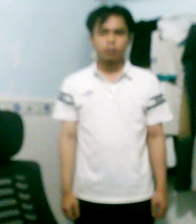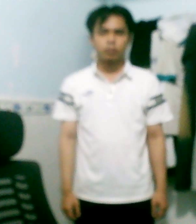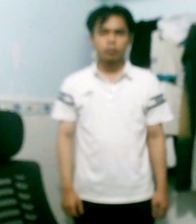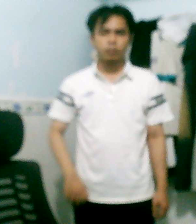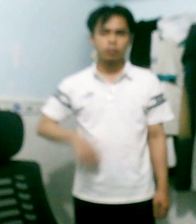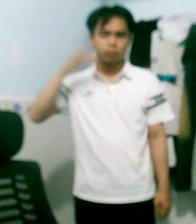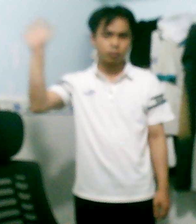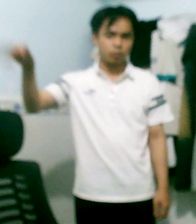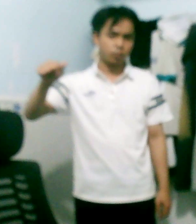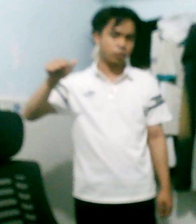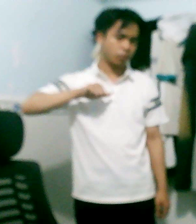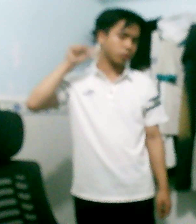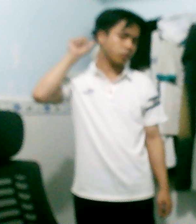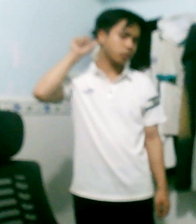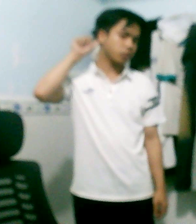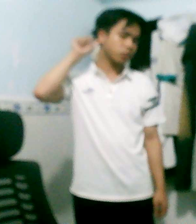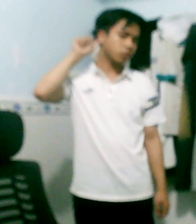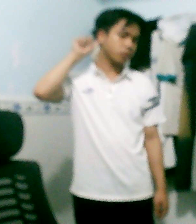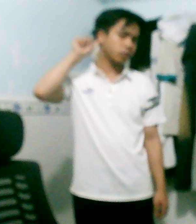thay co